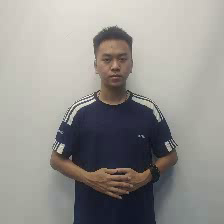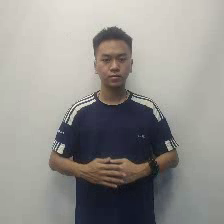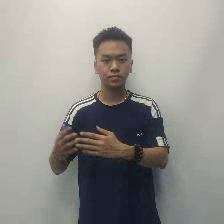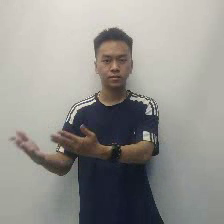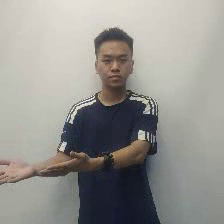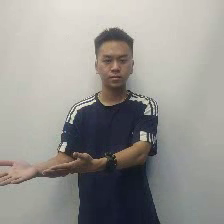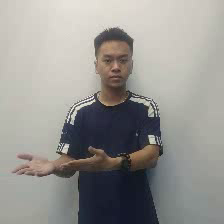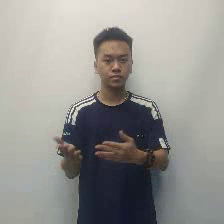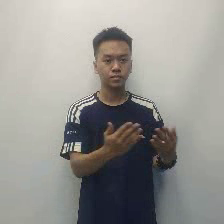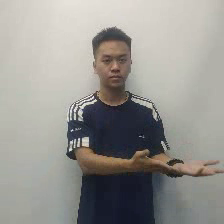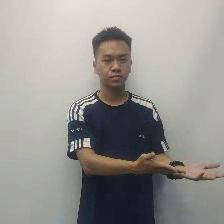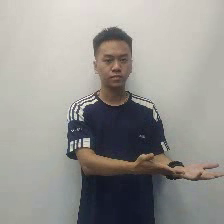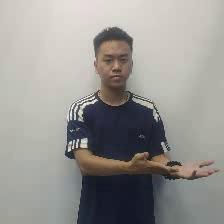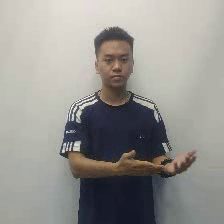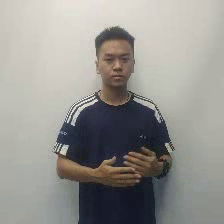Mời vào